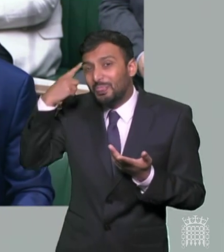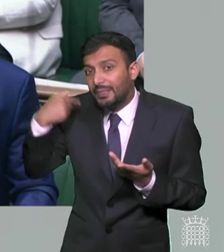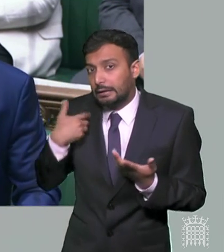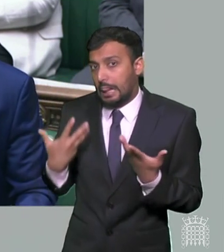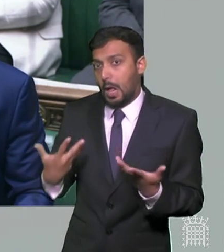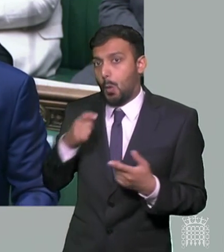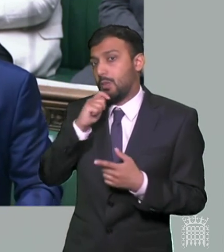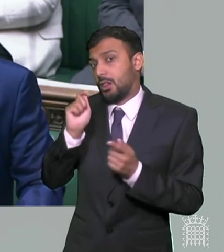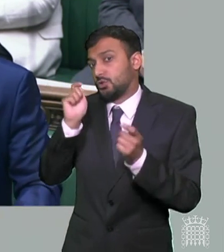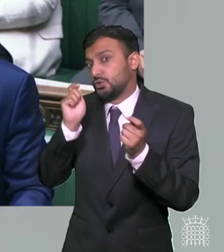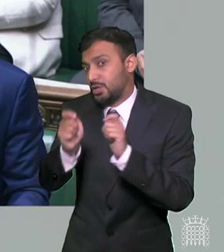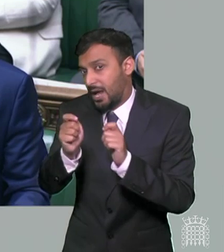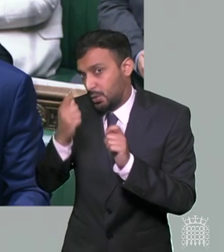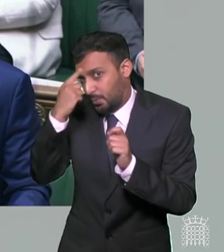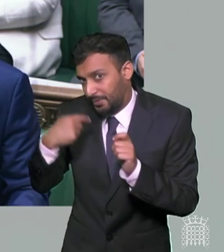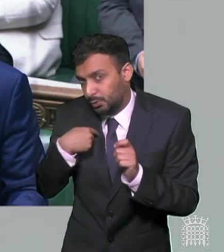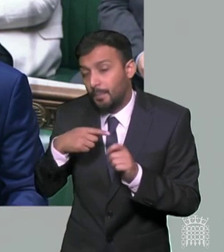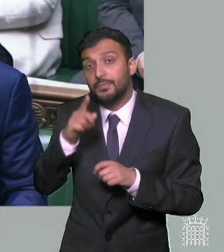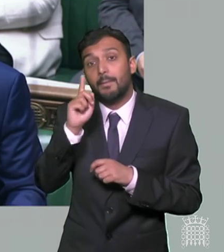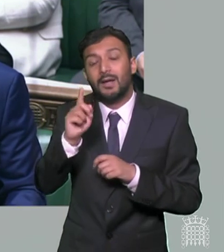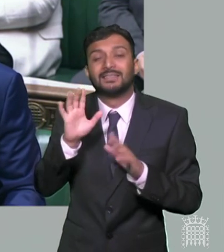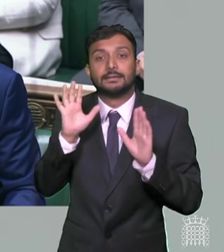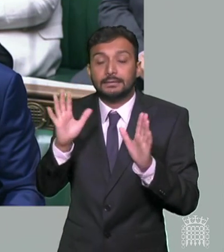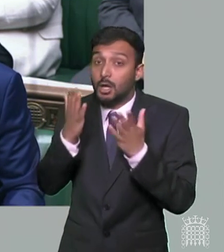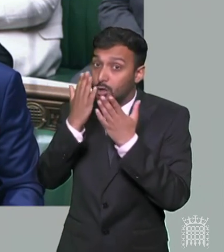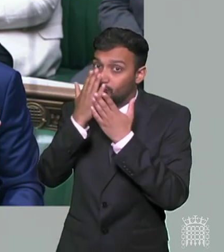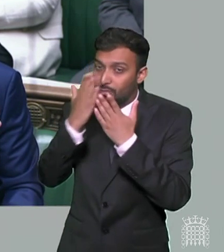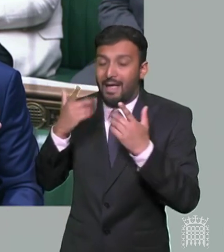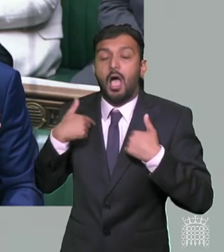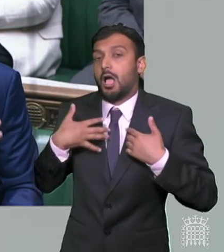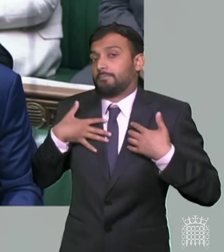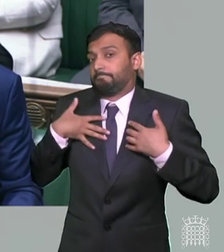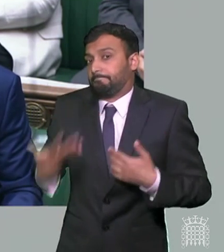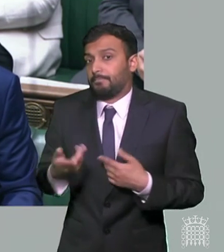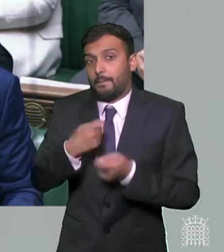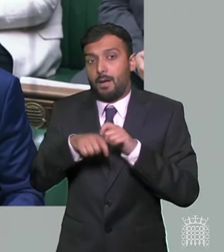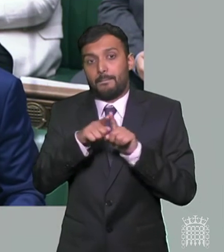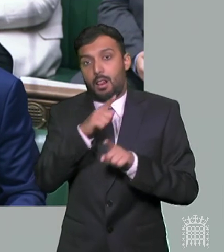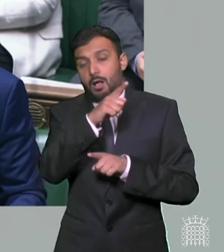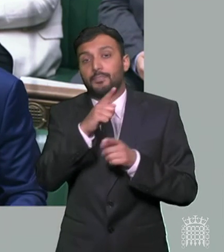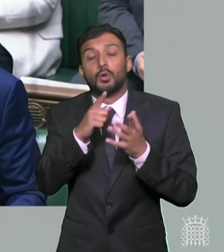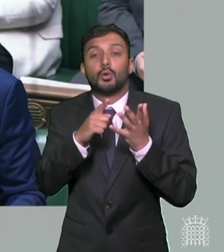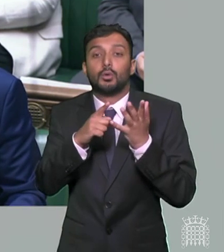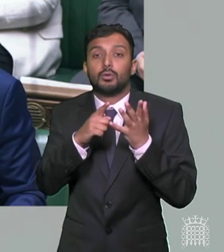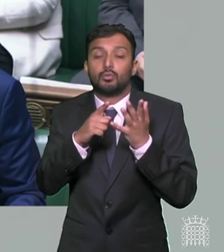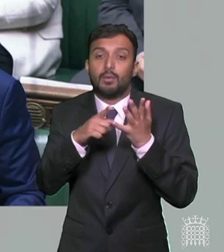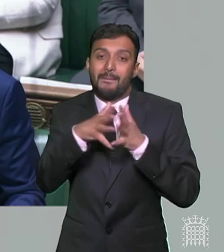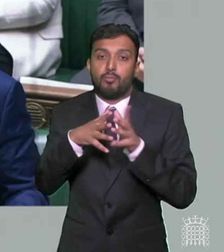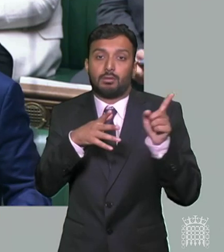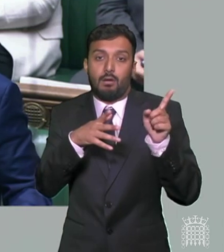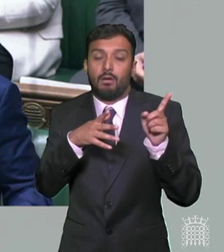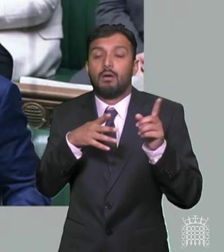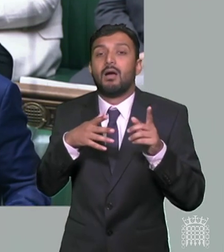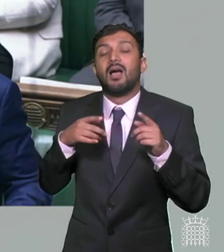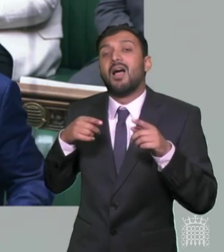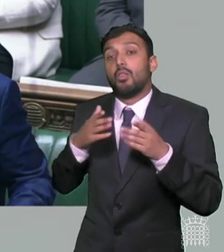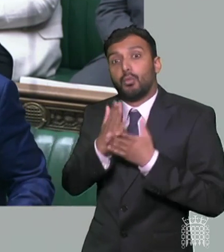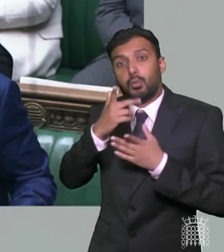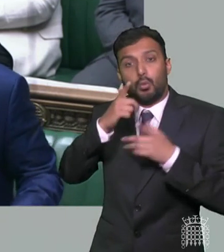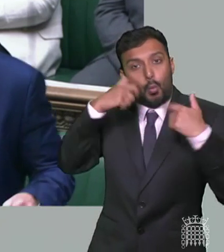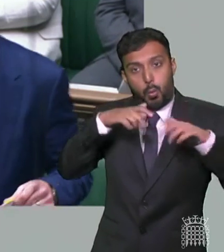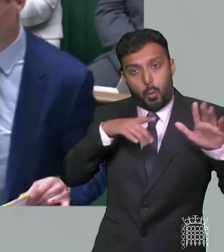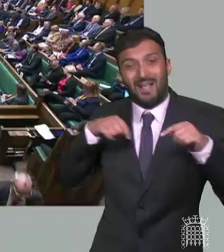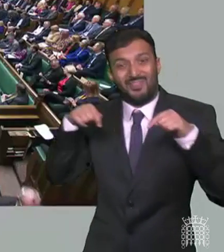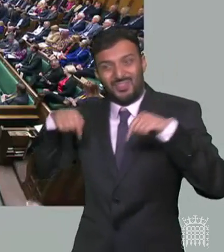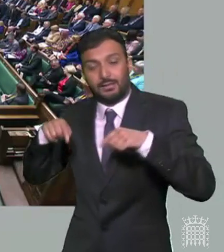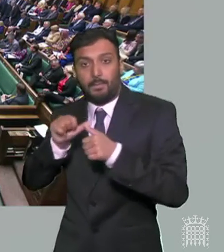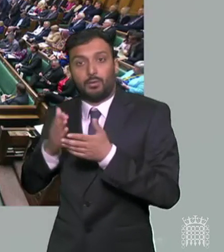With the greatest respect, I would not want us to find ourselves in the US position, where the issue is litigated through the courts, rather than settled, as it is now settled, by honourable Members in this House.